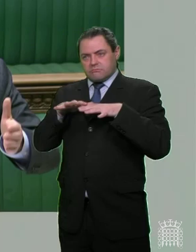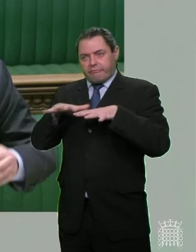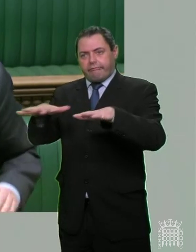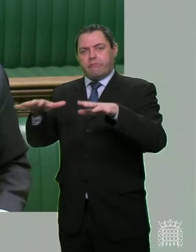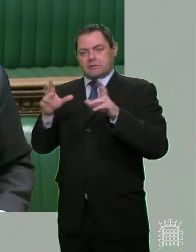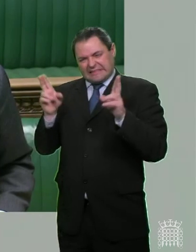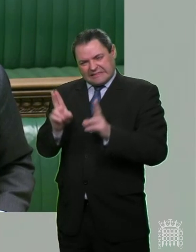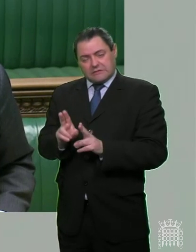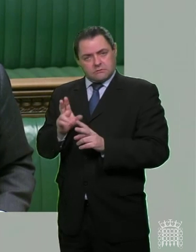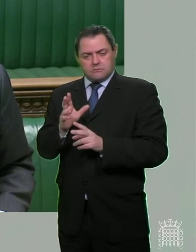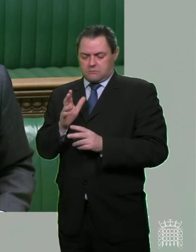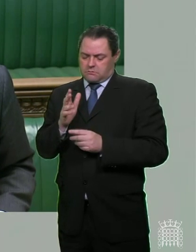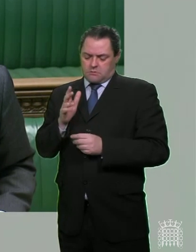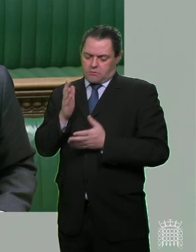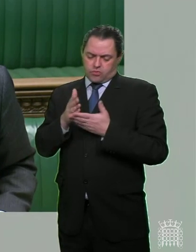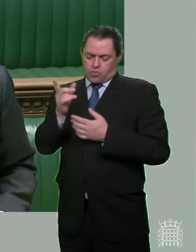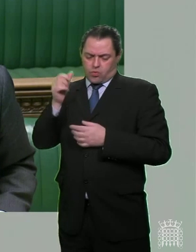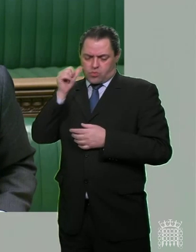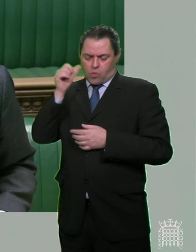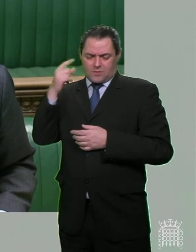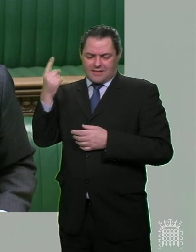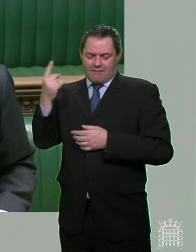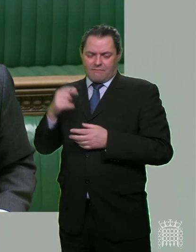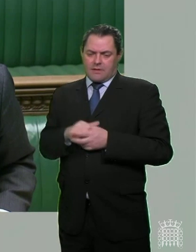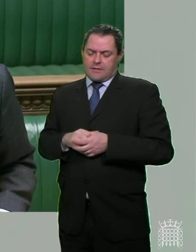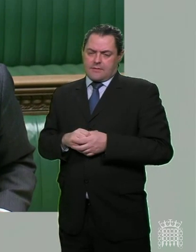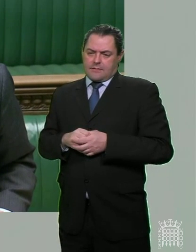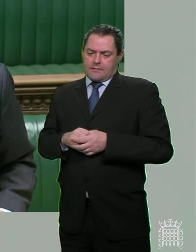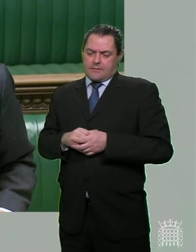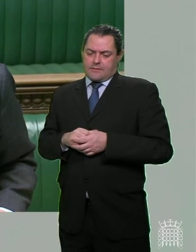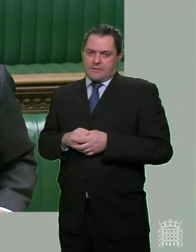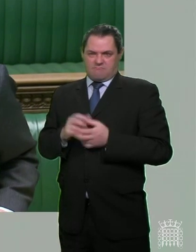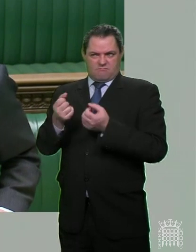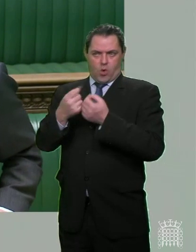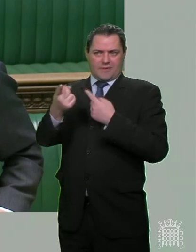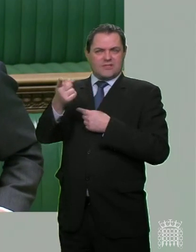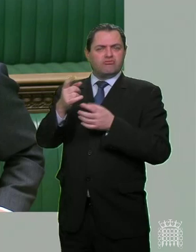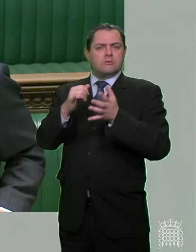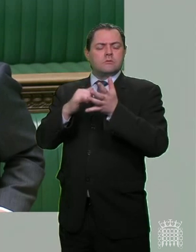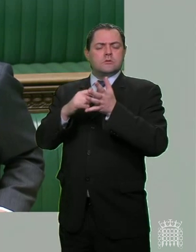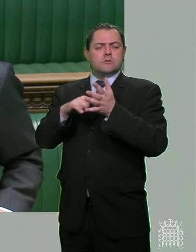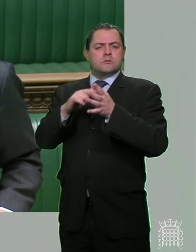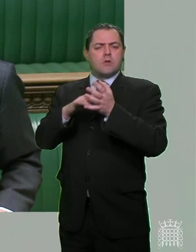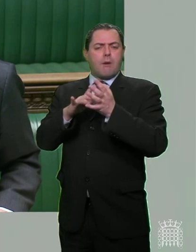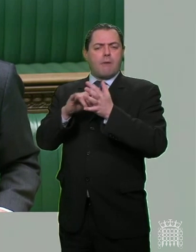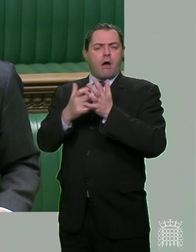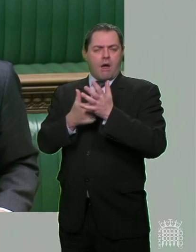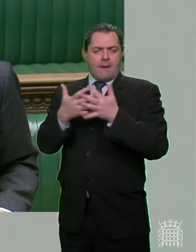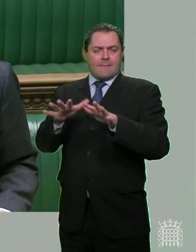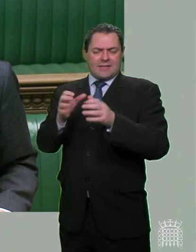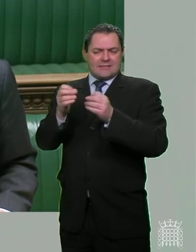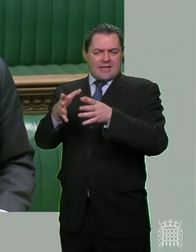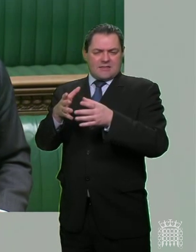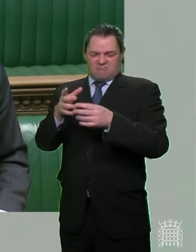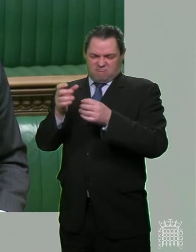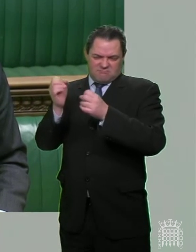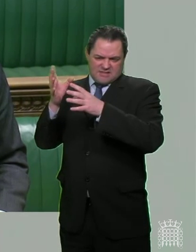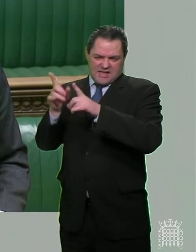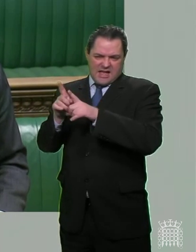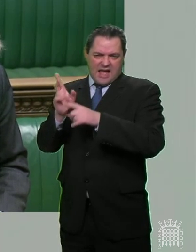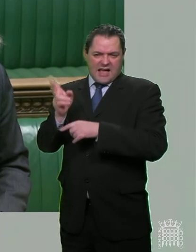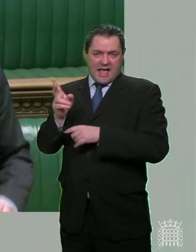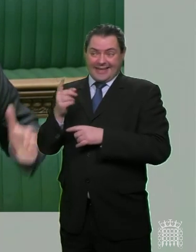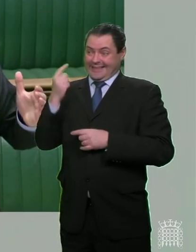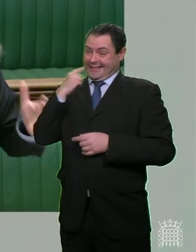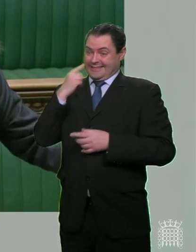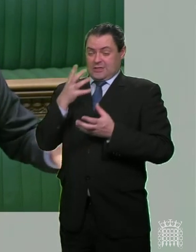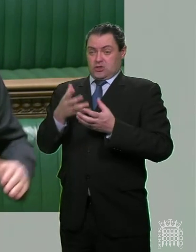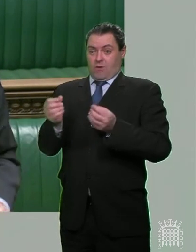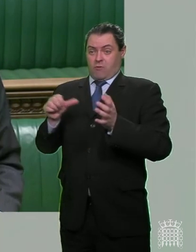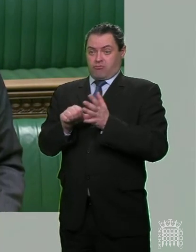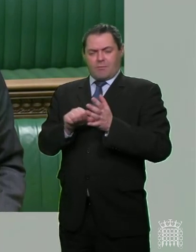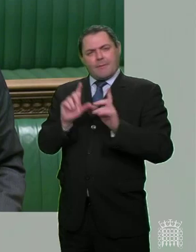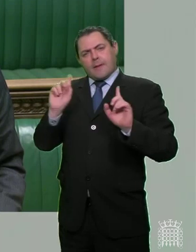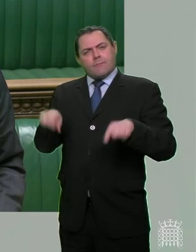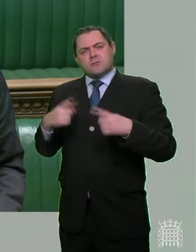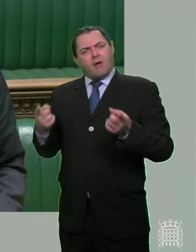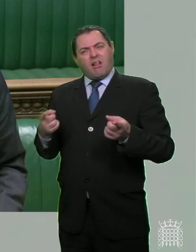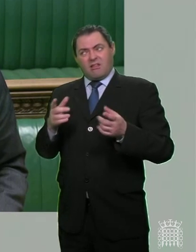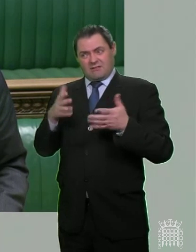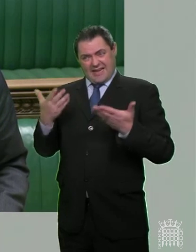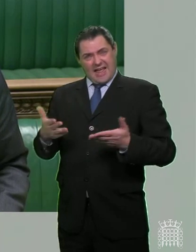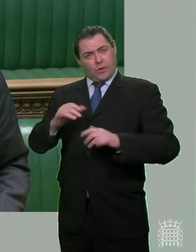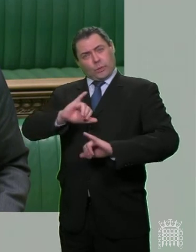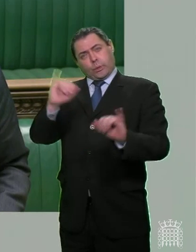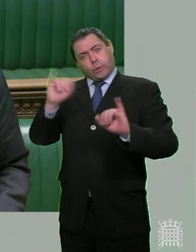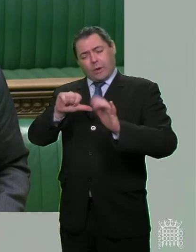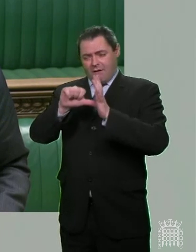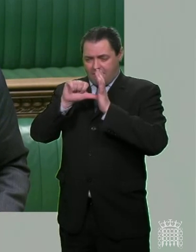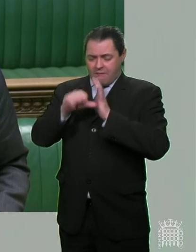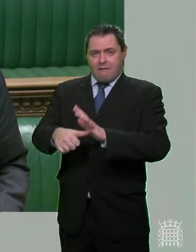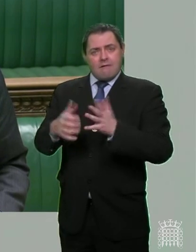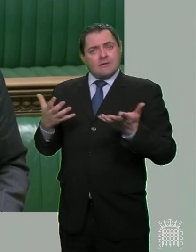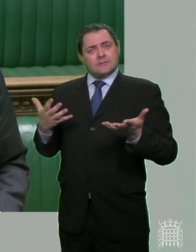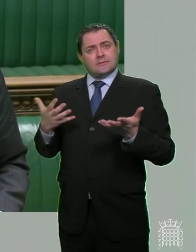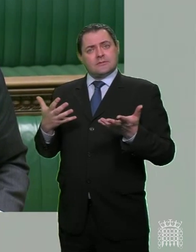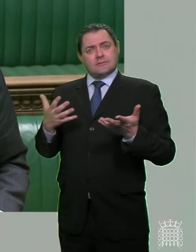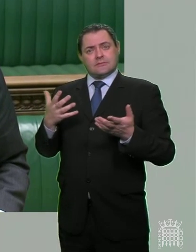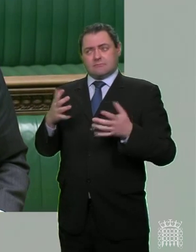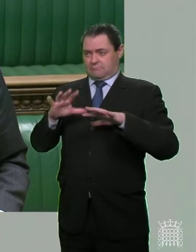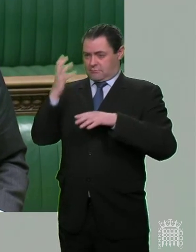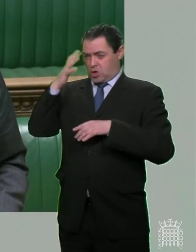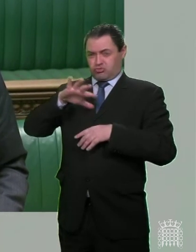The right honourable Gentleman will have heard my answer to the Leader of the Opposition: there are no easy solutions when we are facing dilemmas as tragic as the ones being confronted by countries around the world.